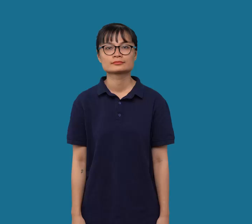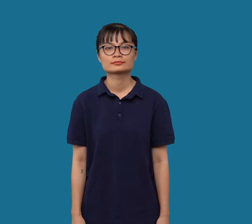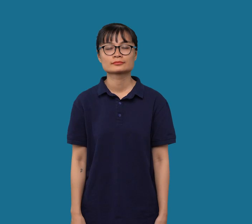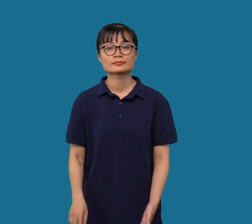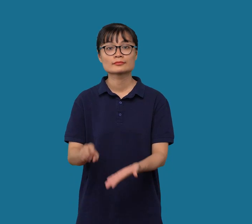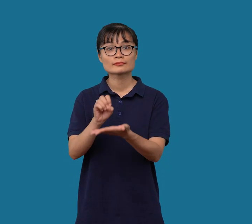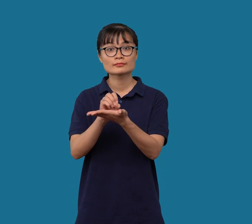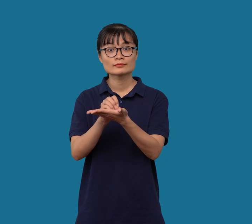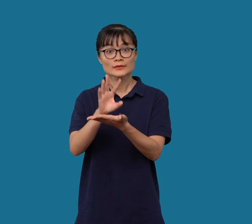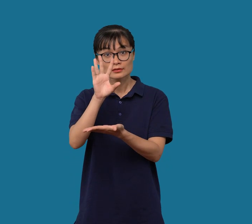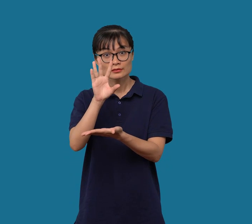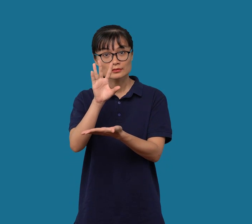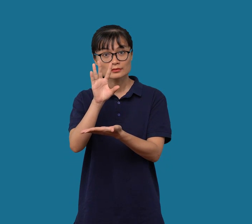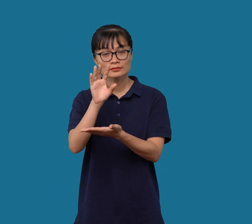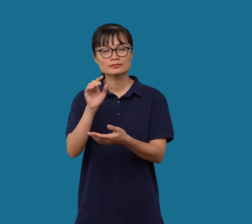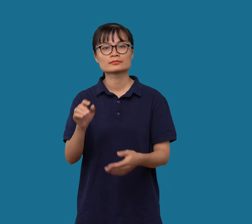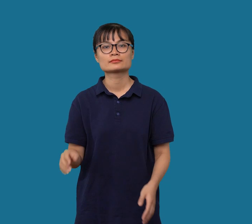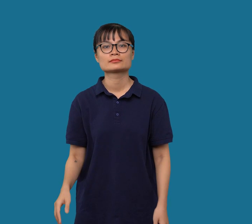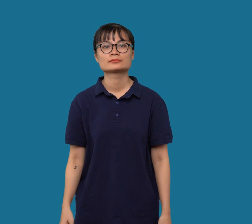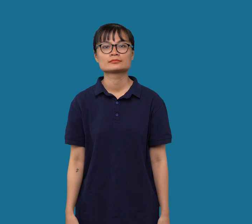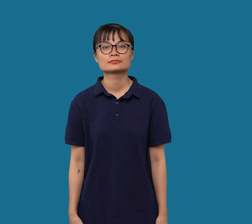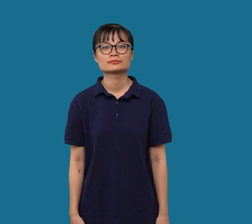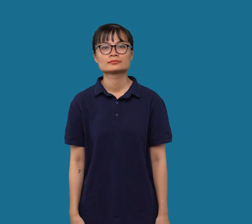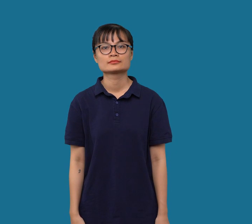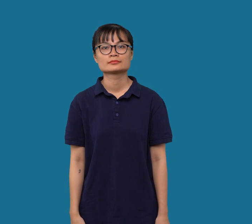vượt trội